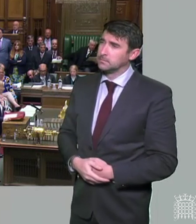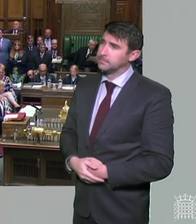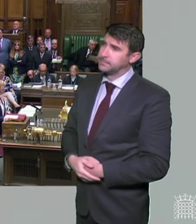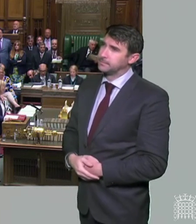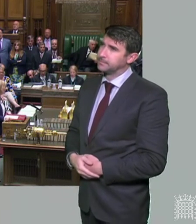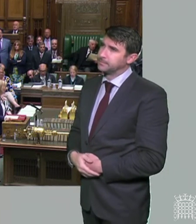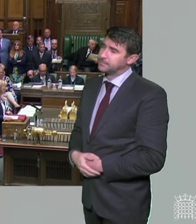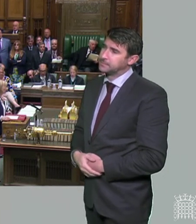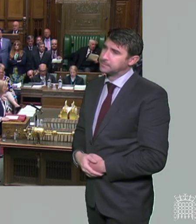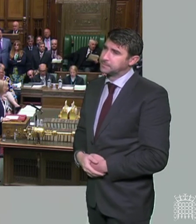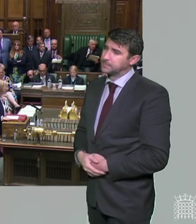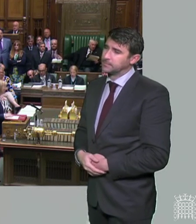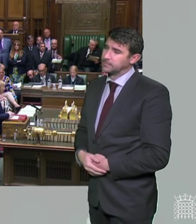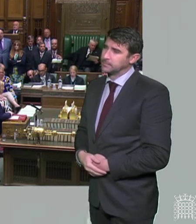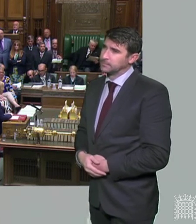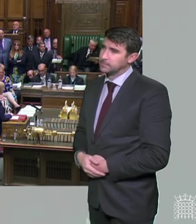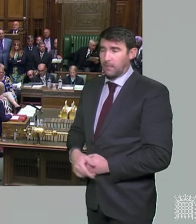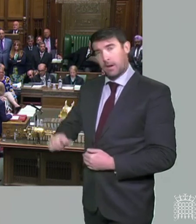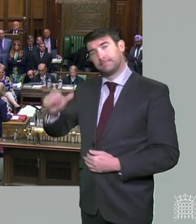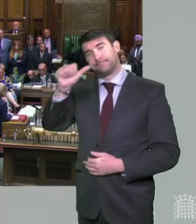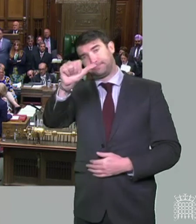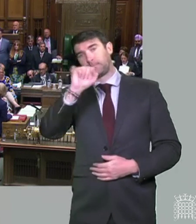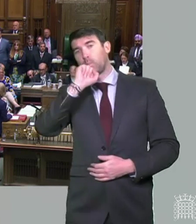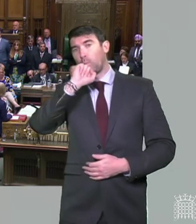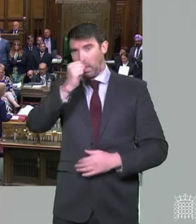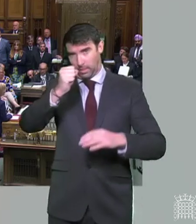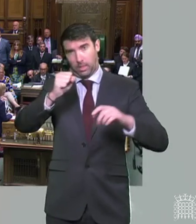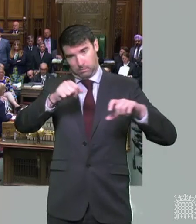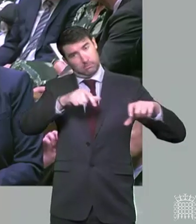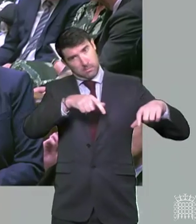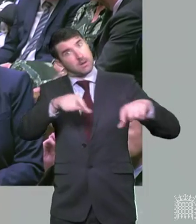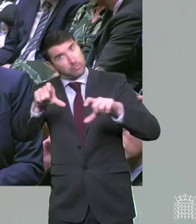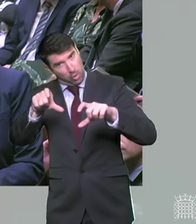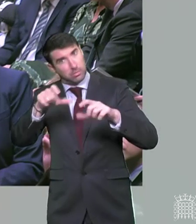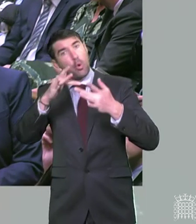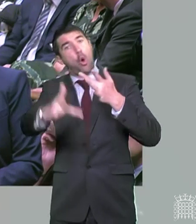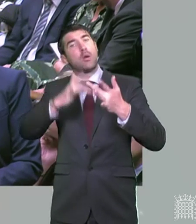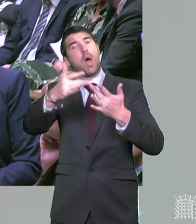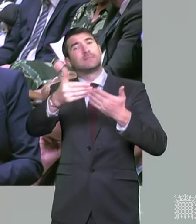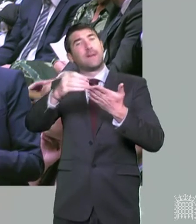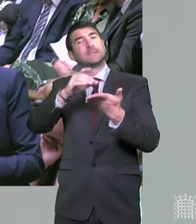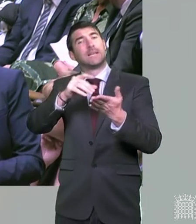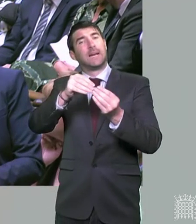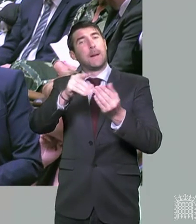I can assure my right honourable and learned Friend that we will be proceeding with the Online Safety Bill.